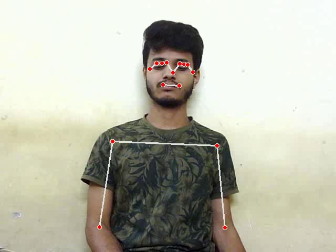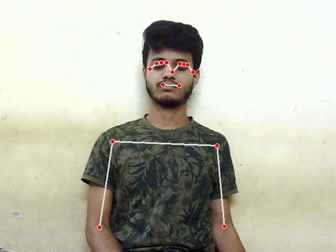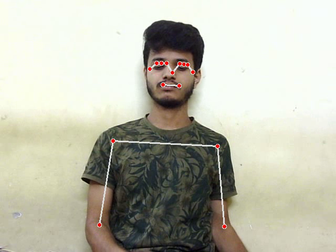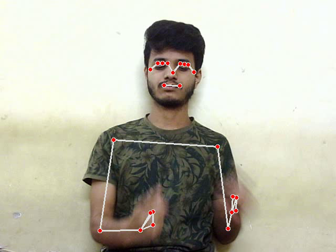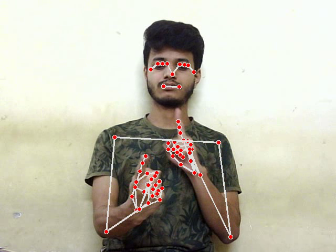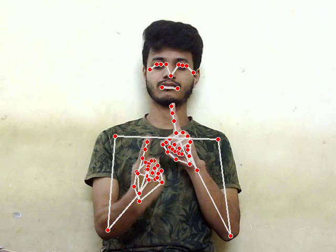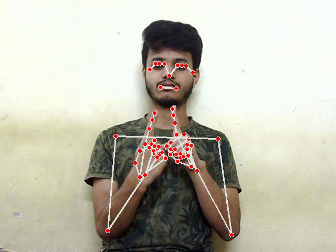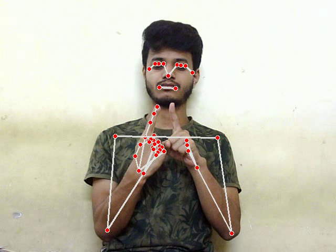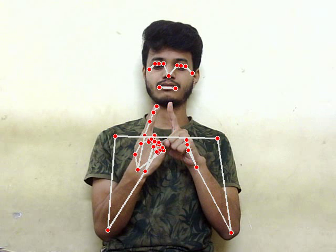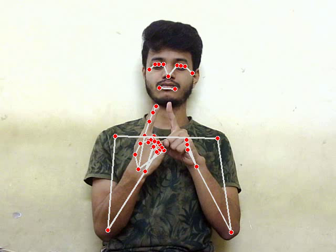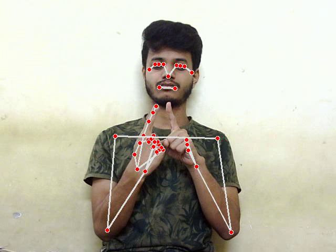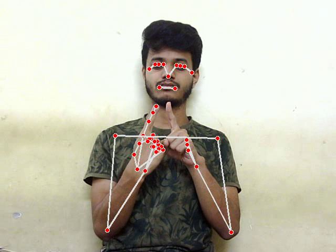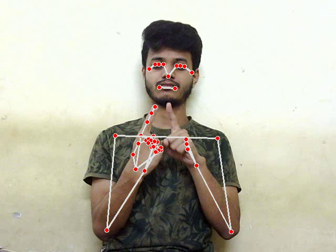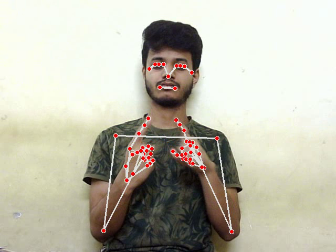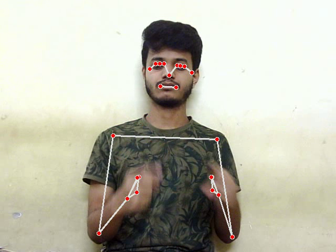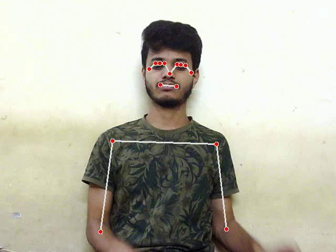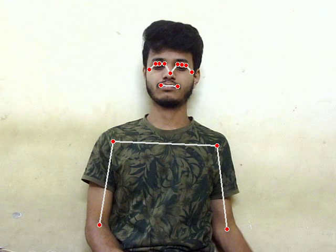meet